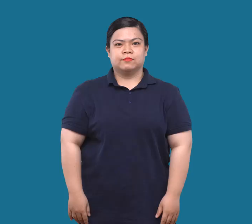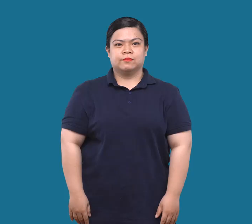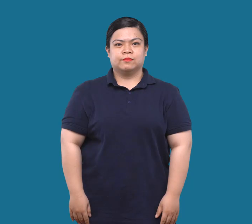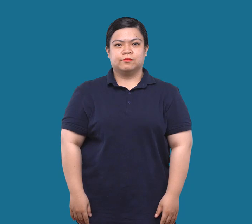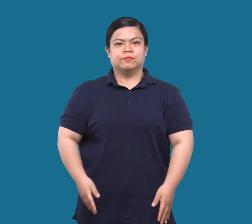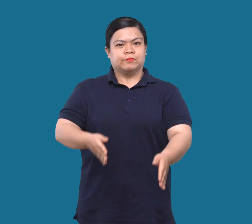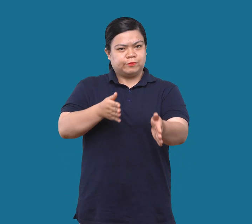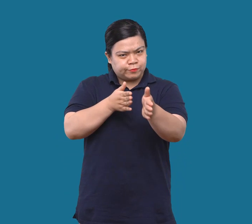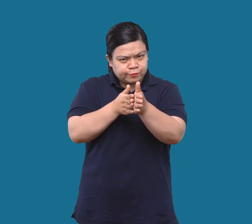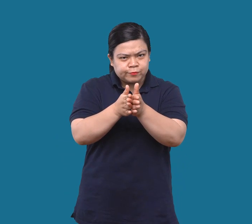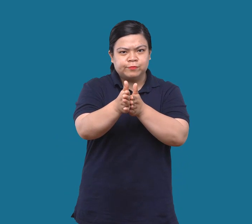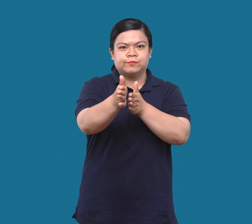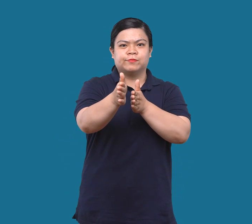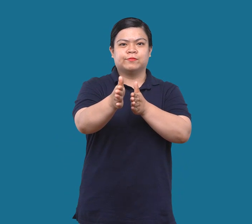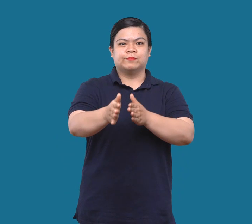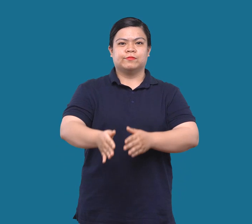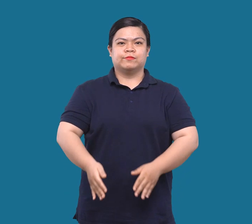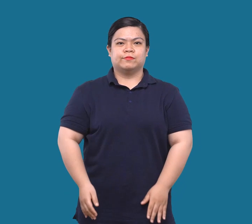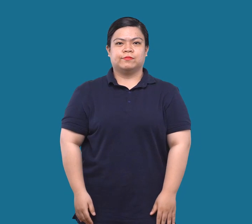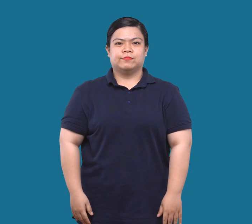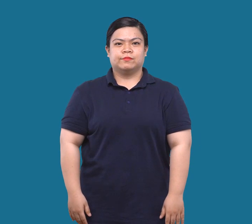tiếp theo